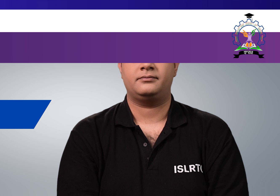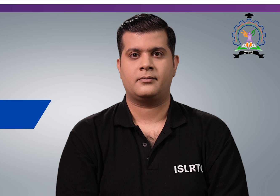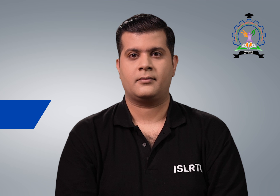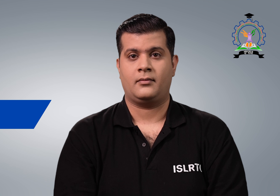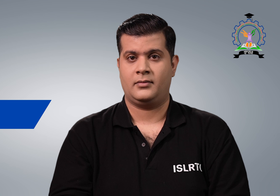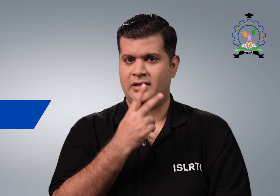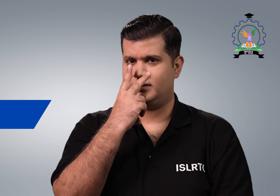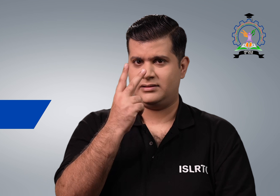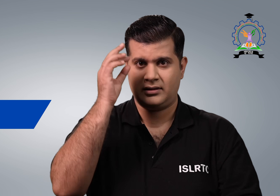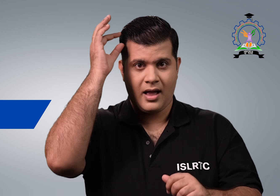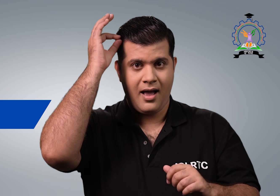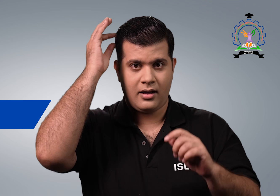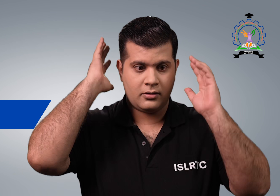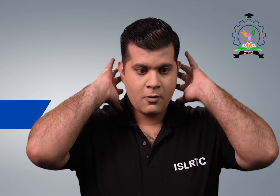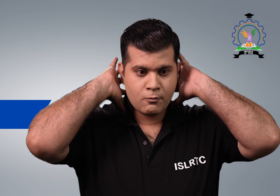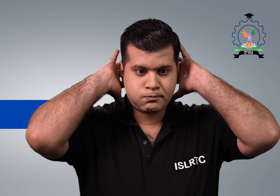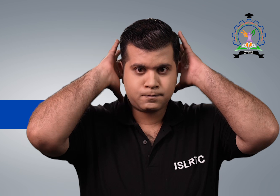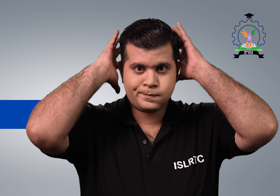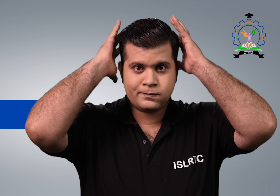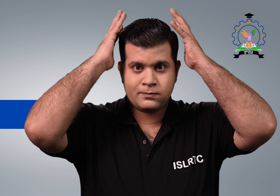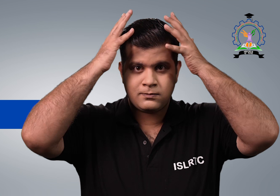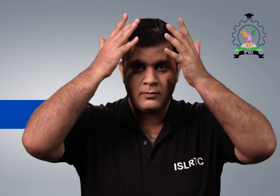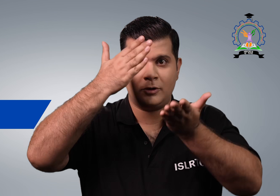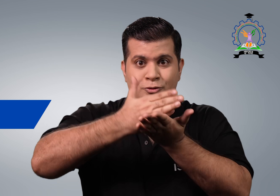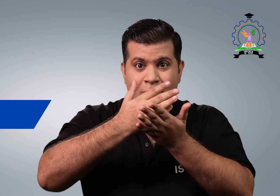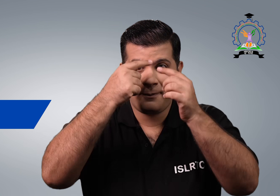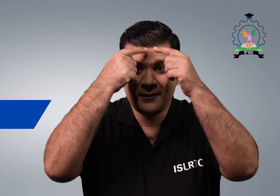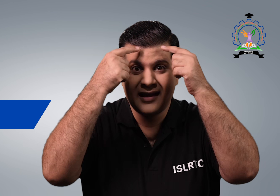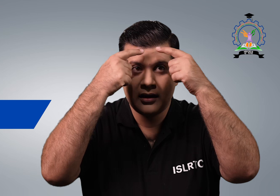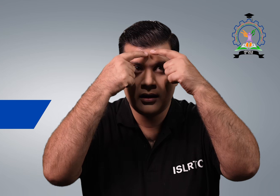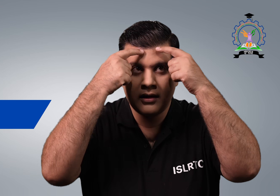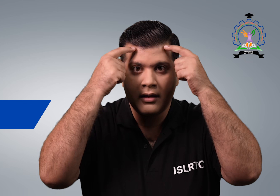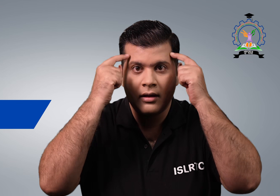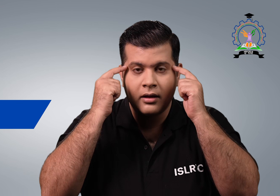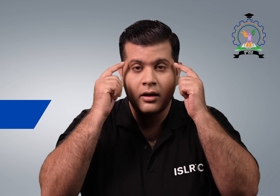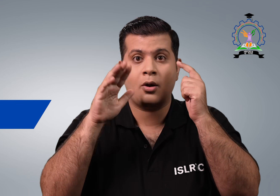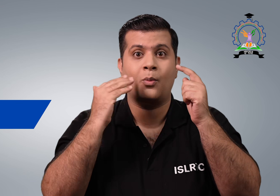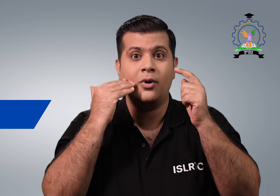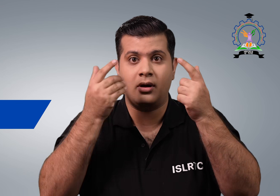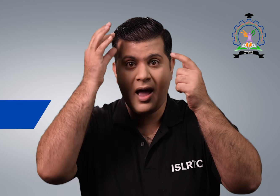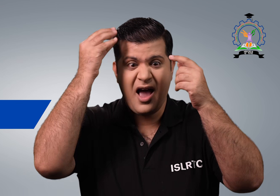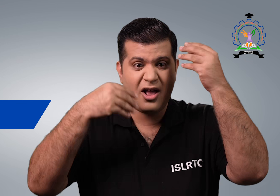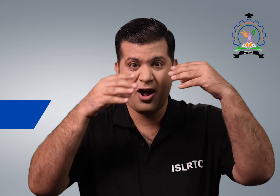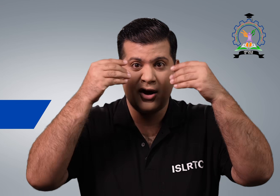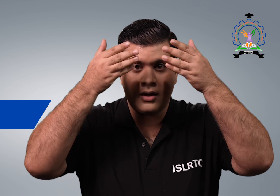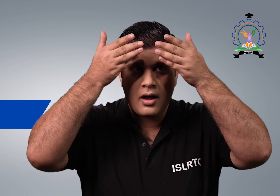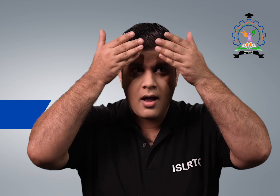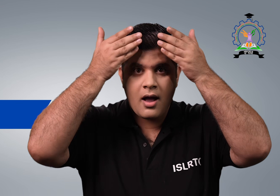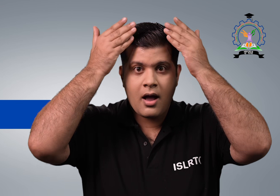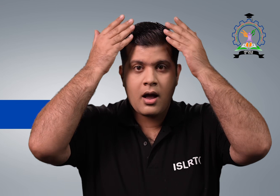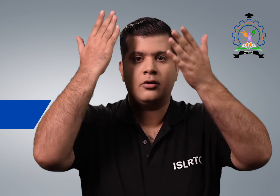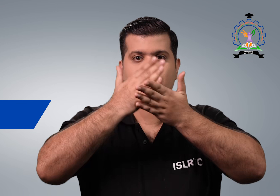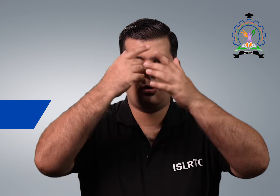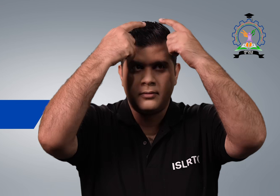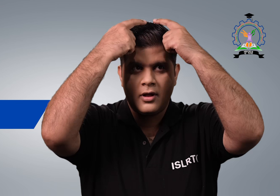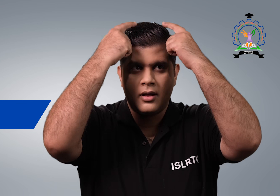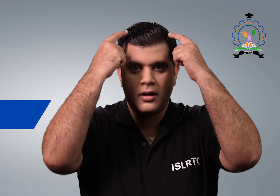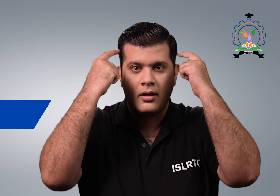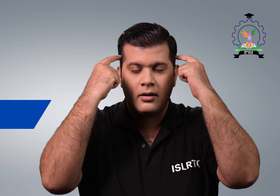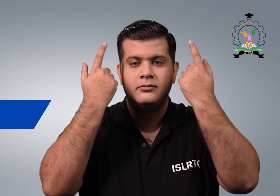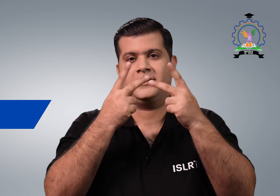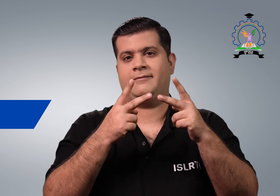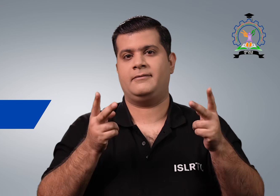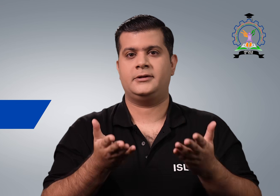The hairline is the outline of scalp hair on the forehead and can recede due to hair loss.